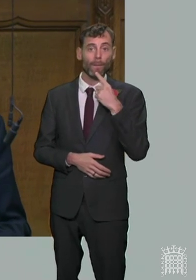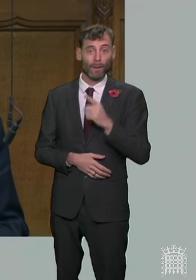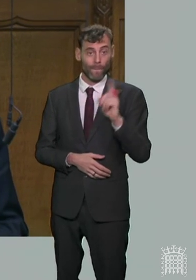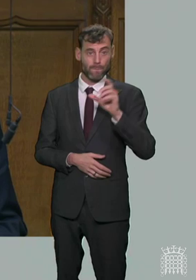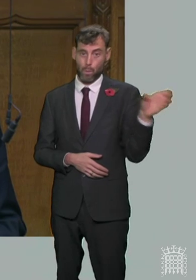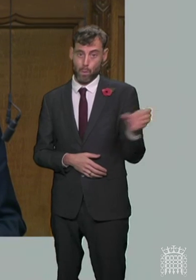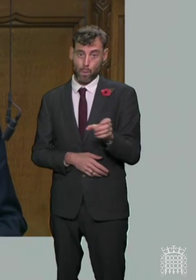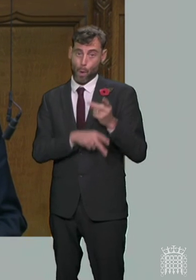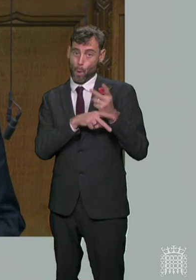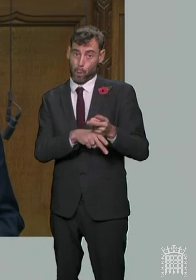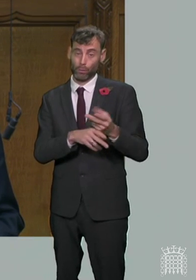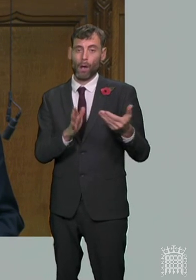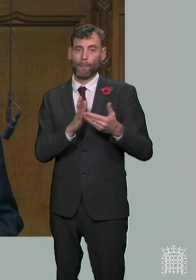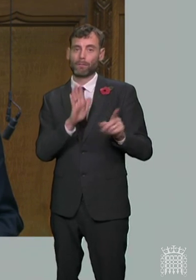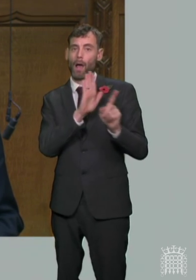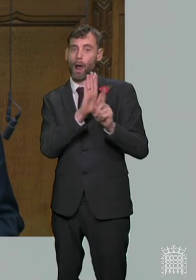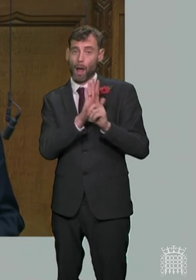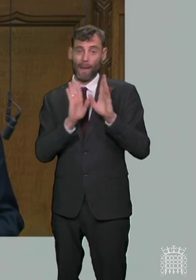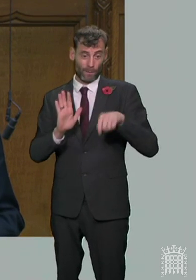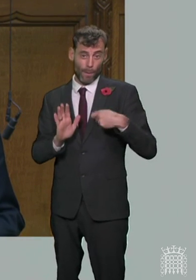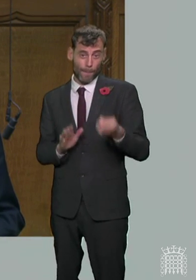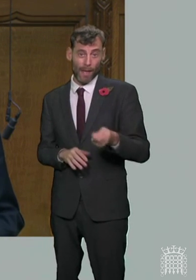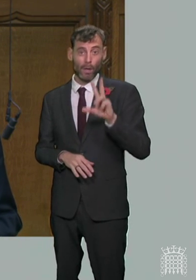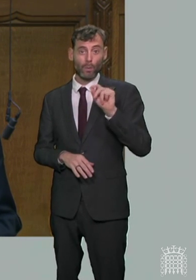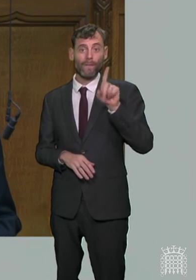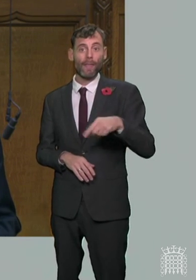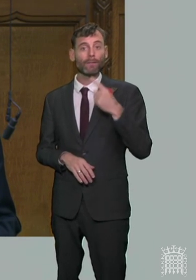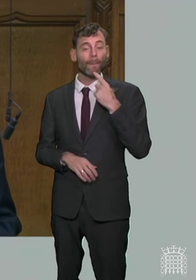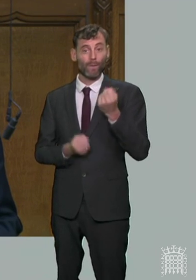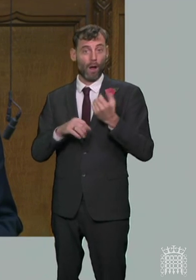She has to find £1,200 a year for car parking she can no longer access.